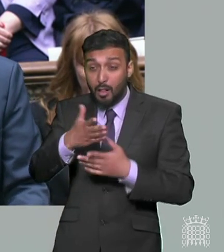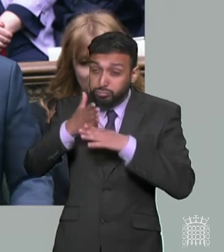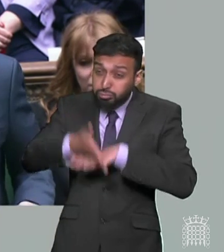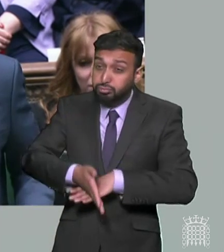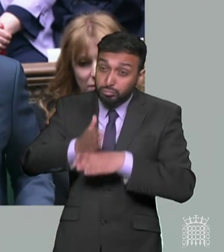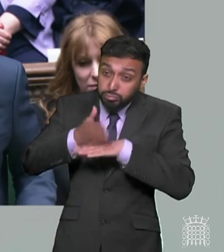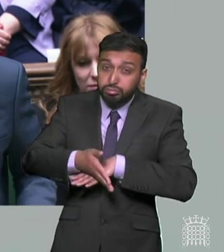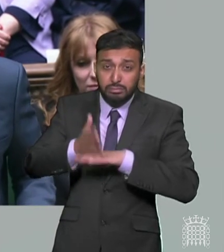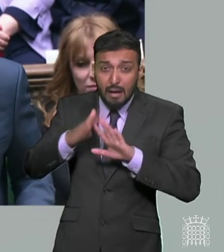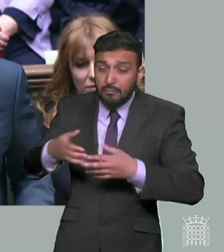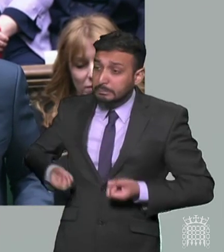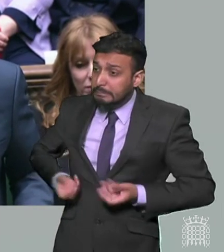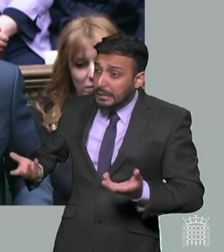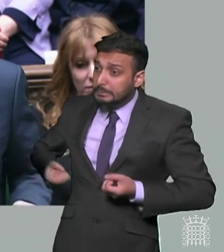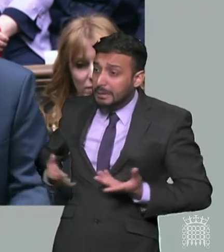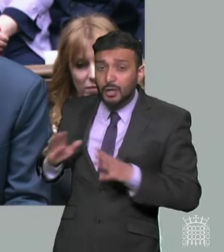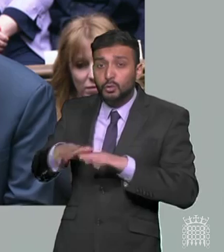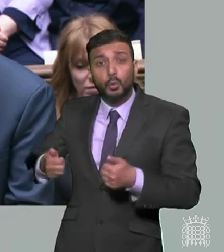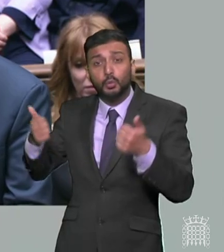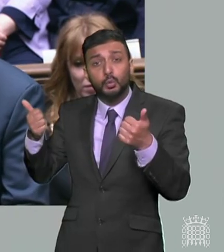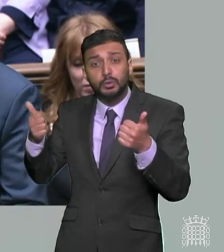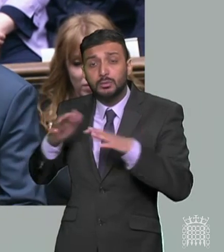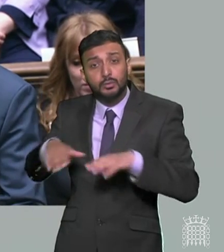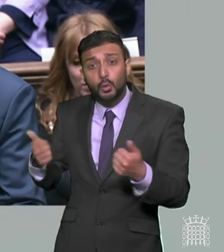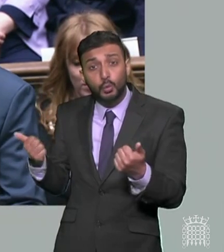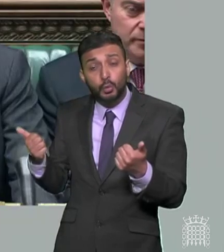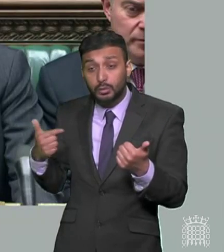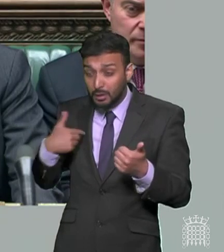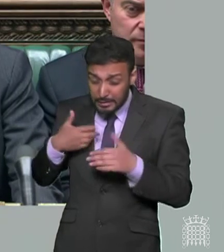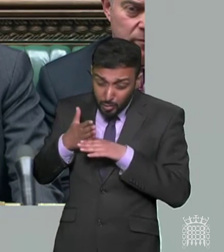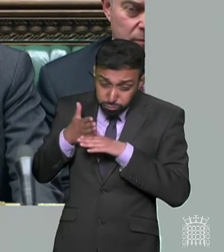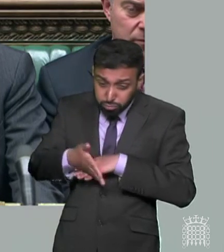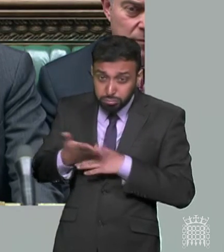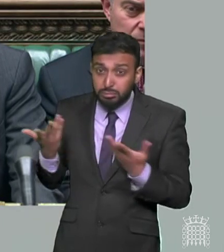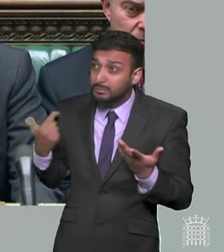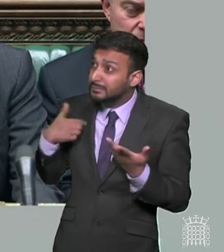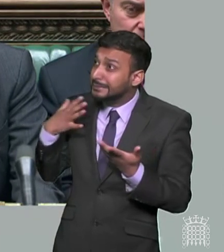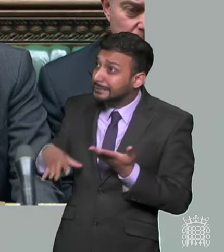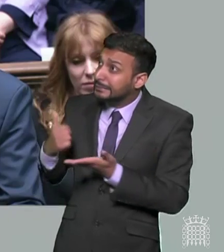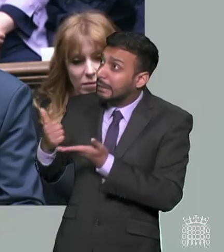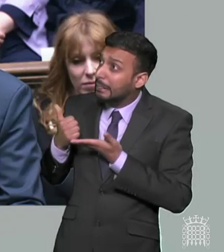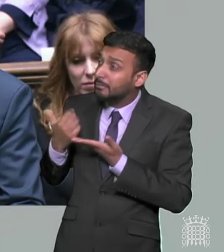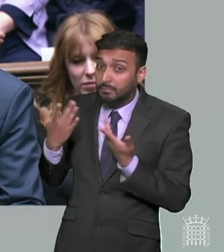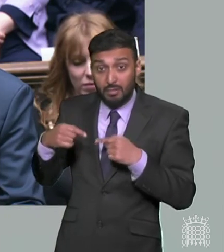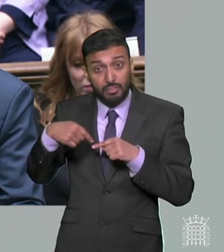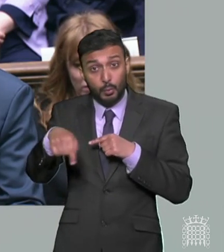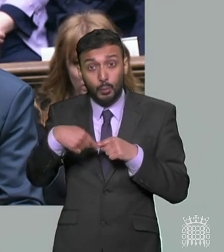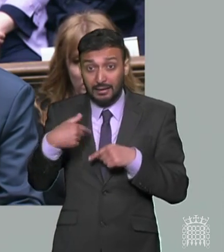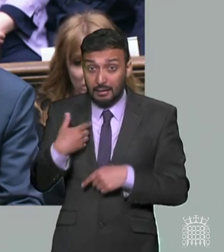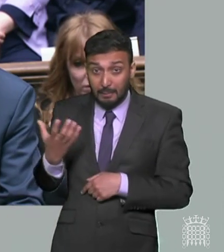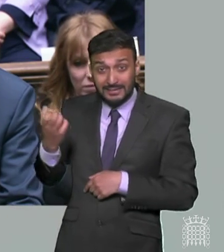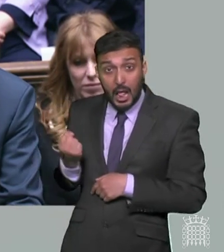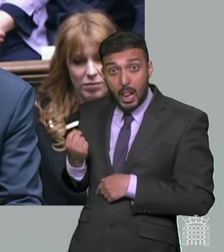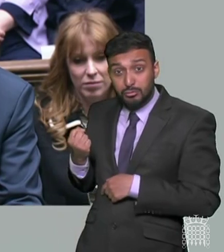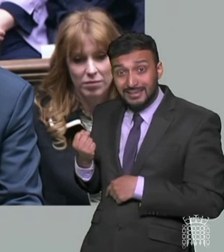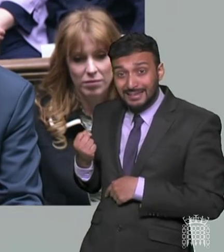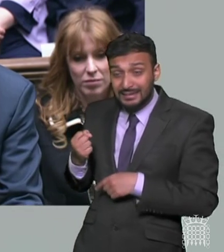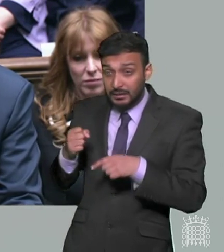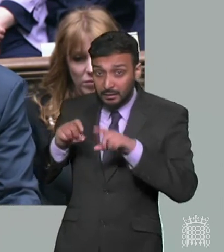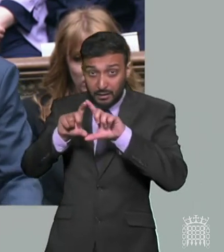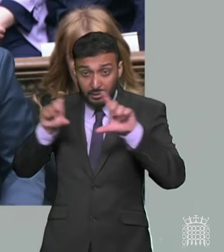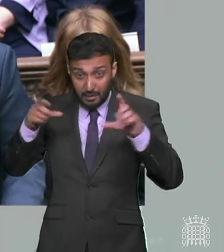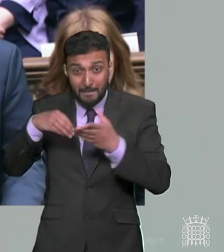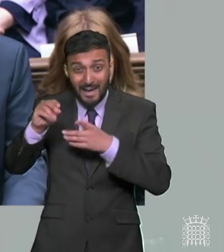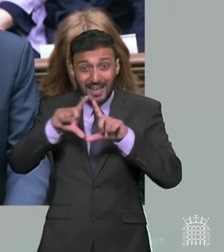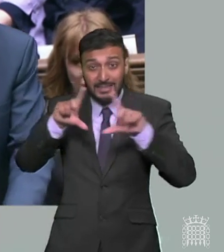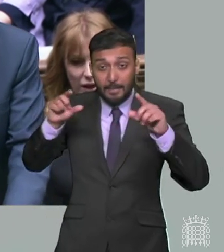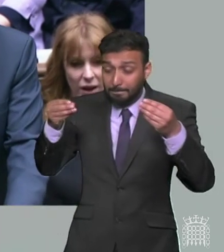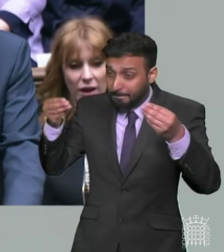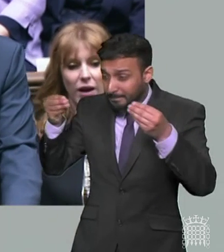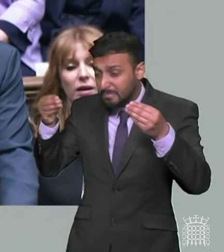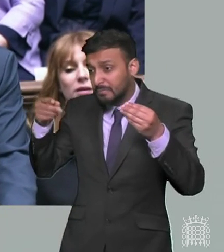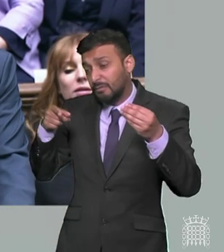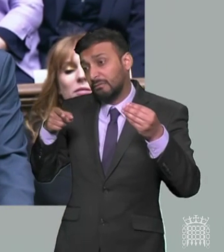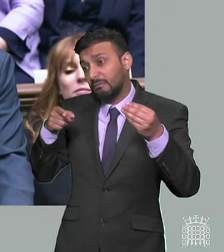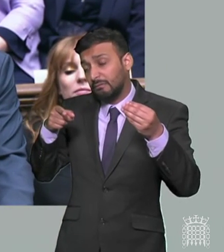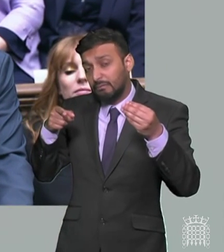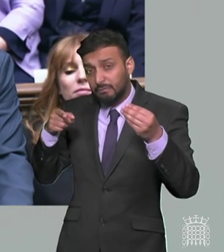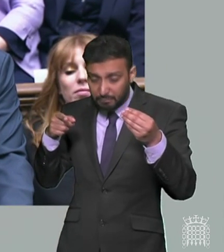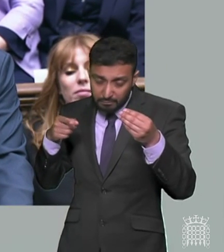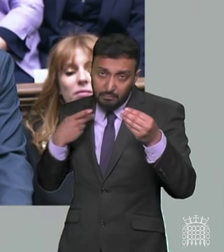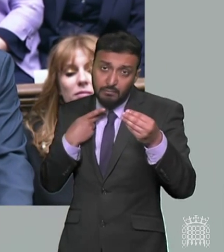Working people are looking for help, but this week millions will look at their payslip and see a tax rise with his fingerprints all over it.